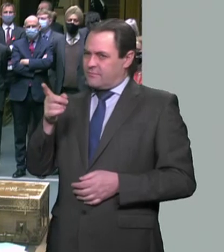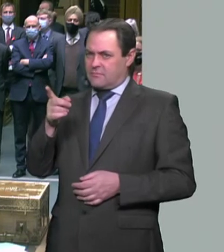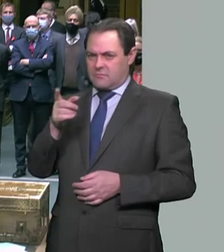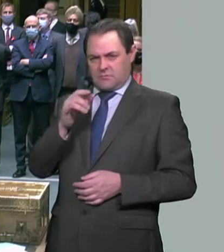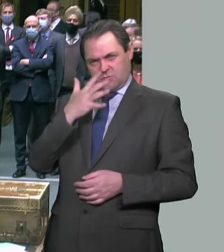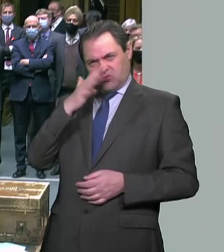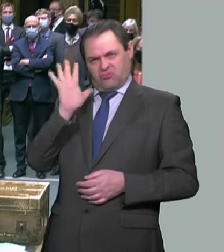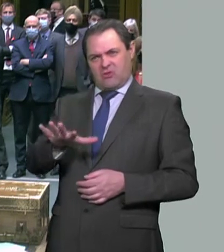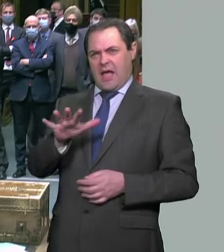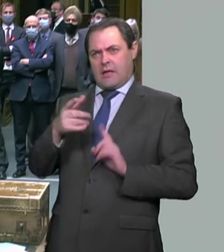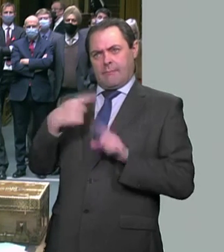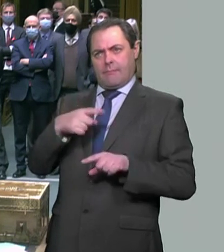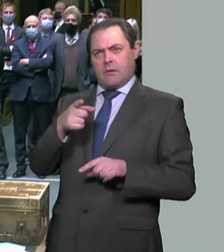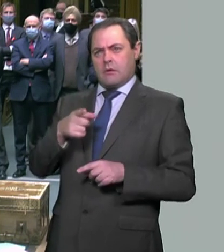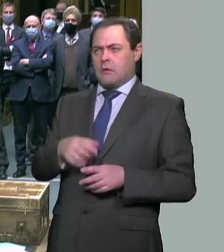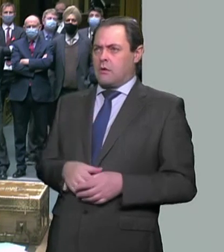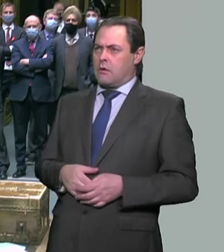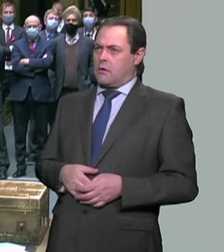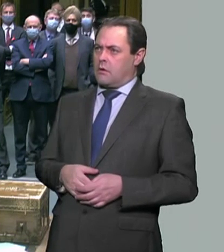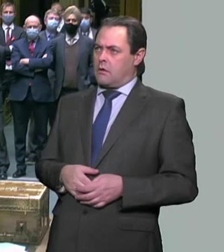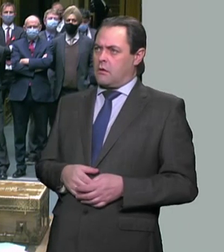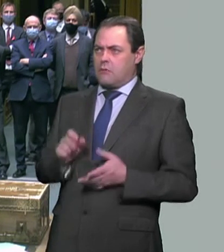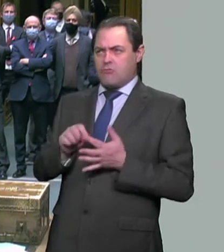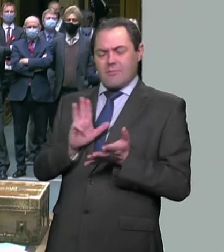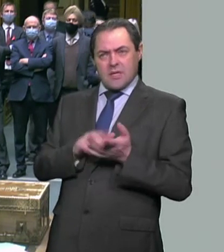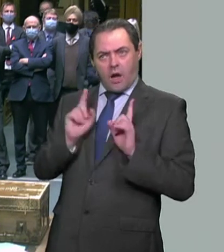That is a disgraceful answer.